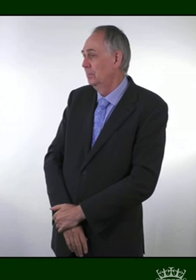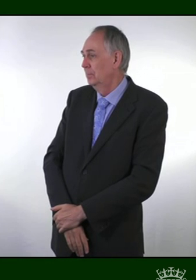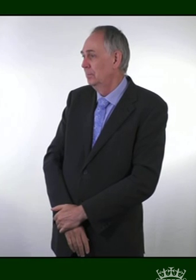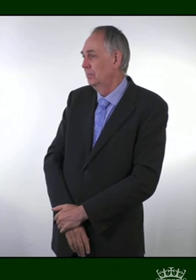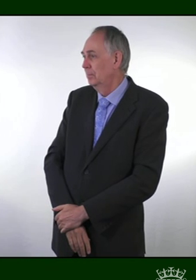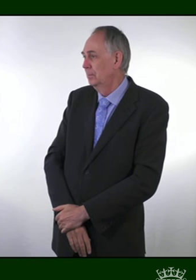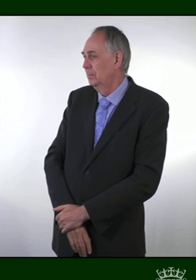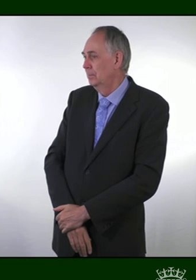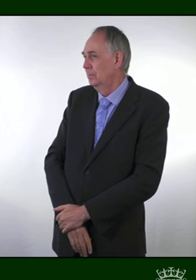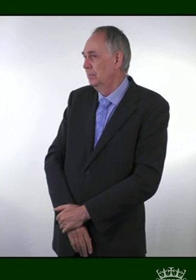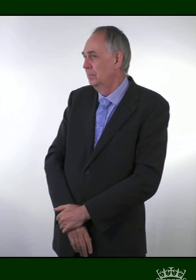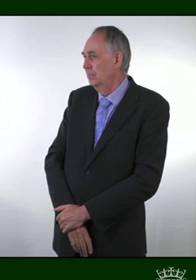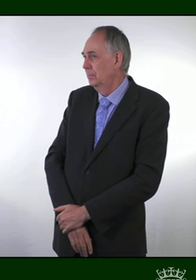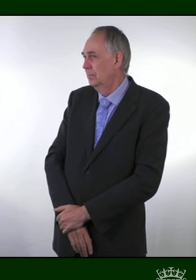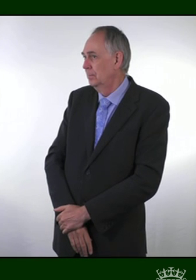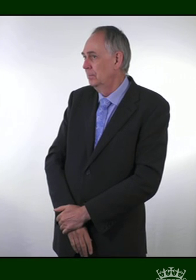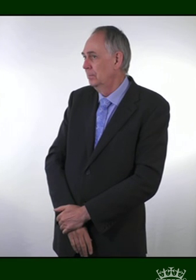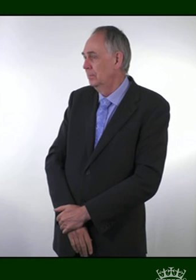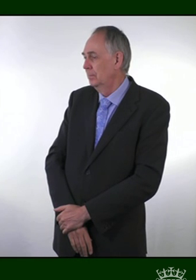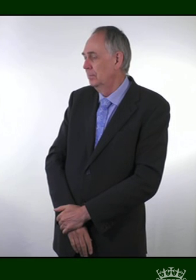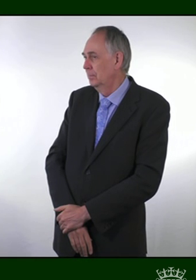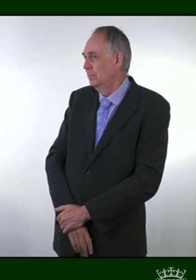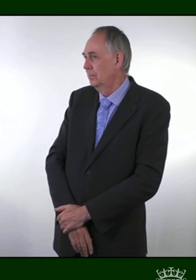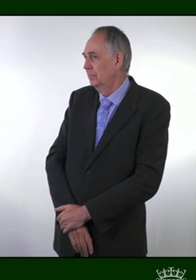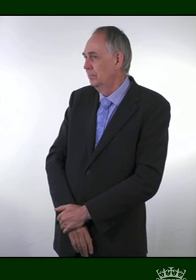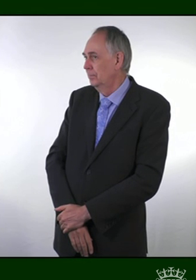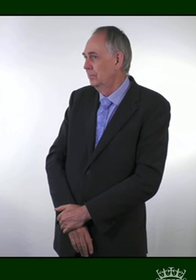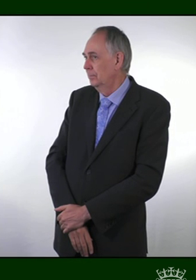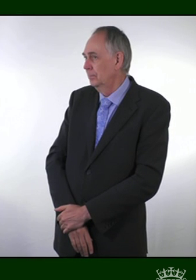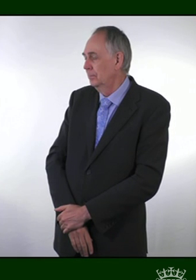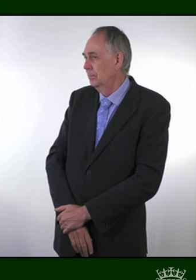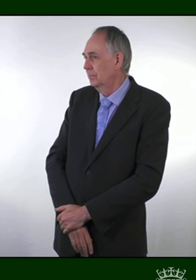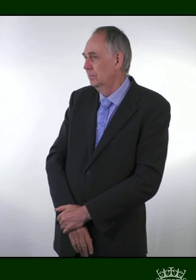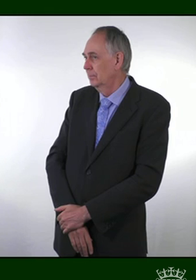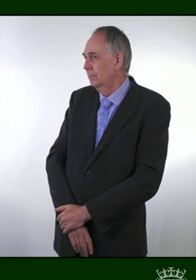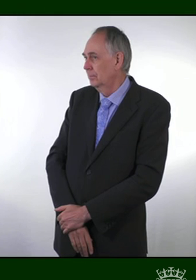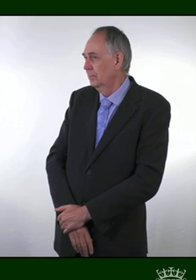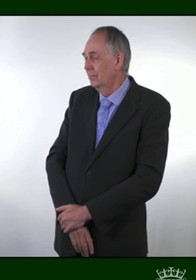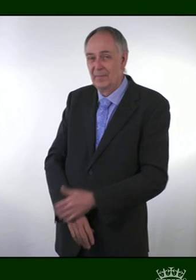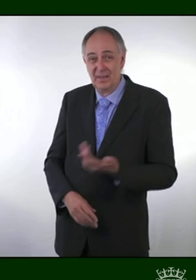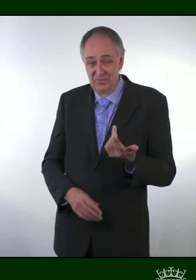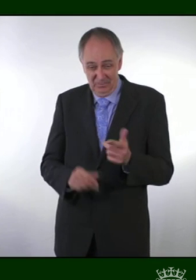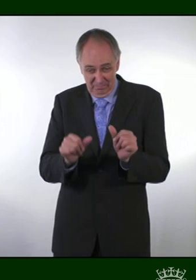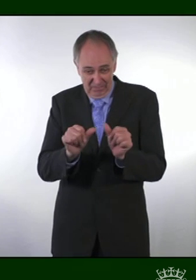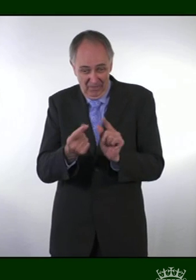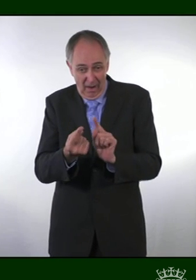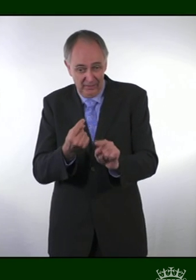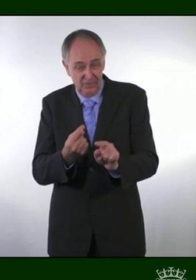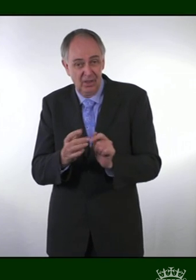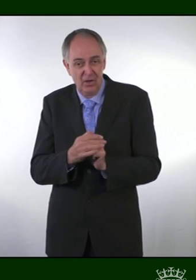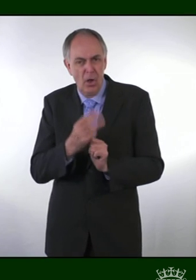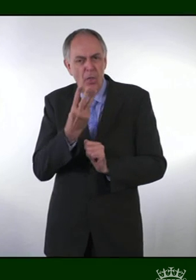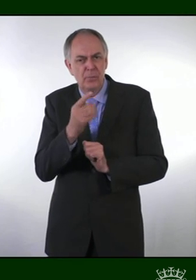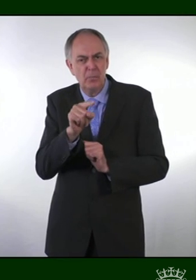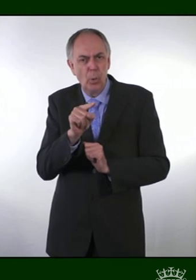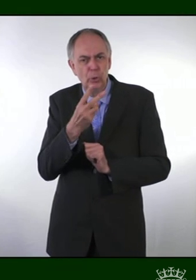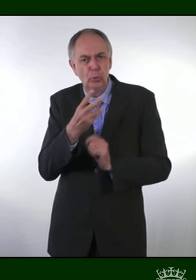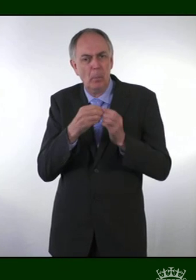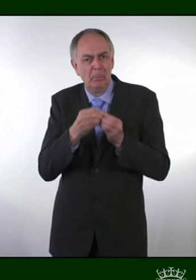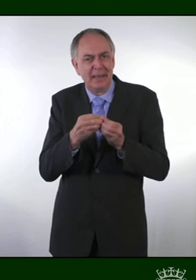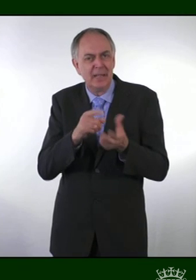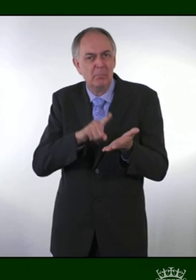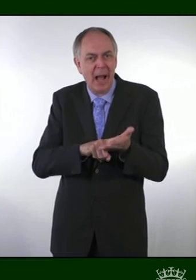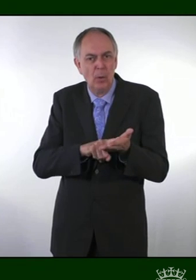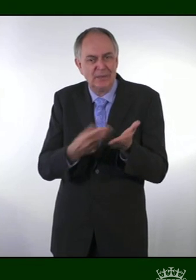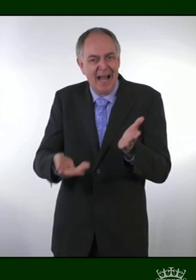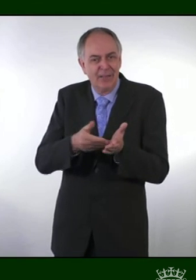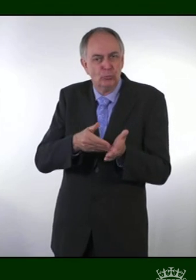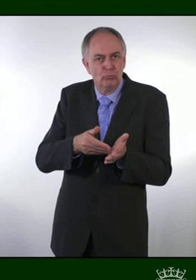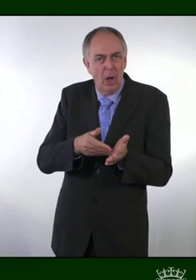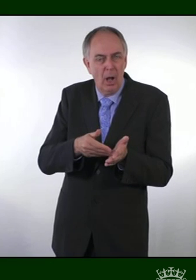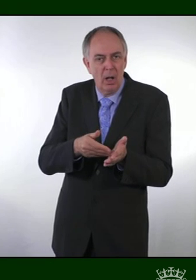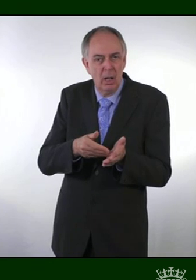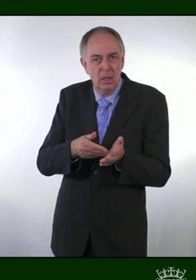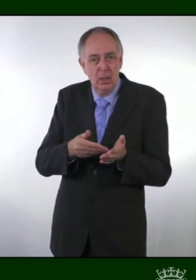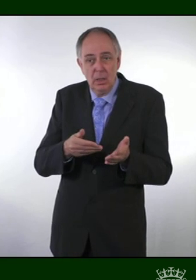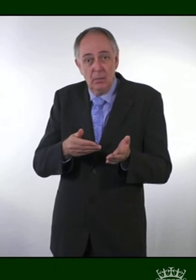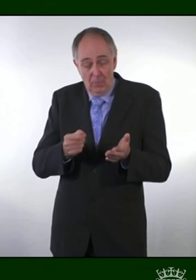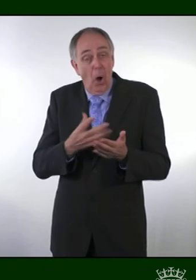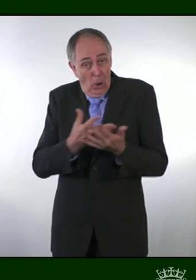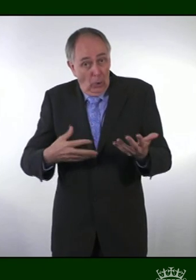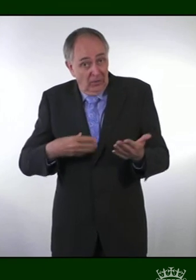I could do it now. The only bit of an answer he gave to the question I asked was about £3.2 billion— It is a lot of money.